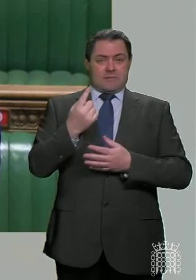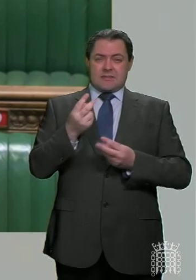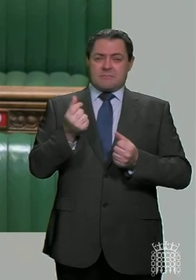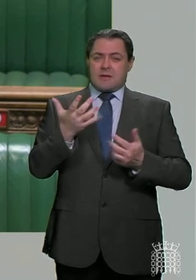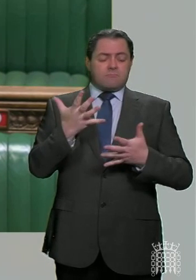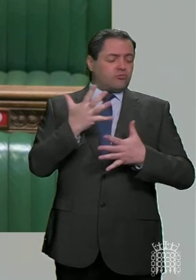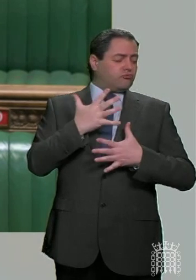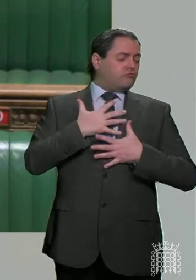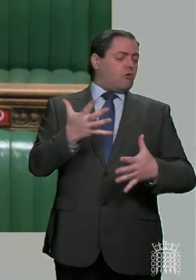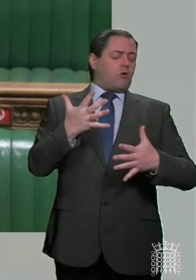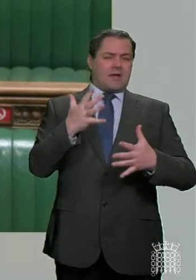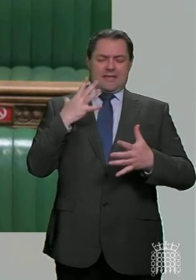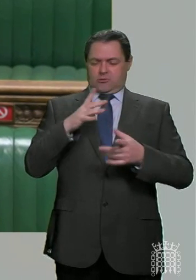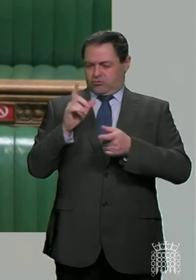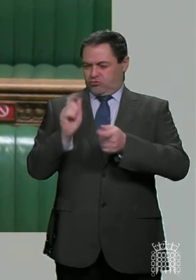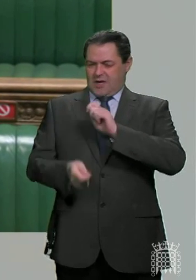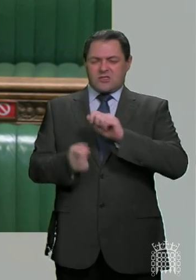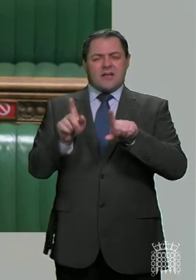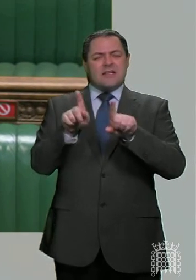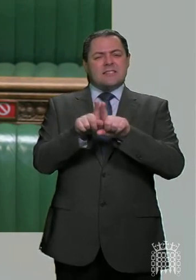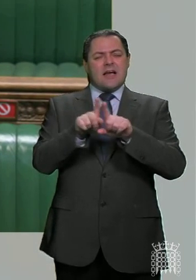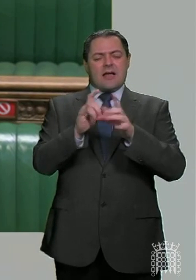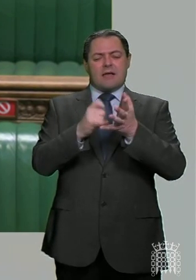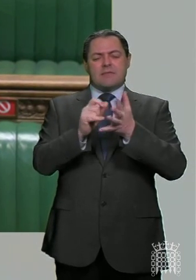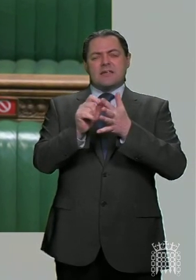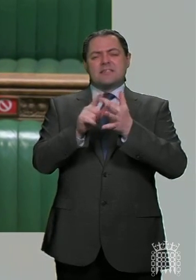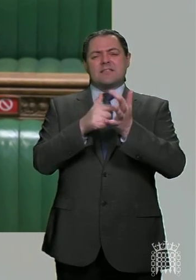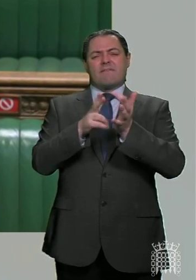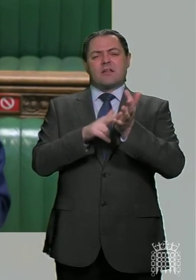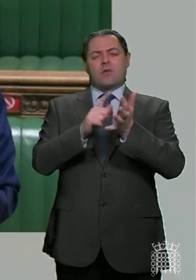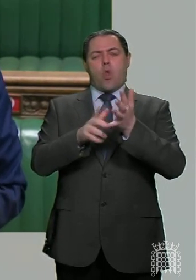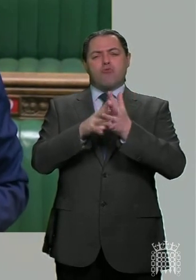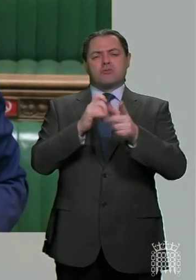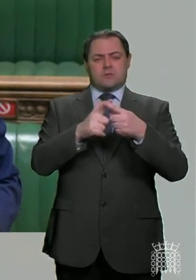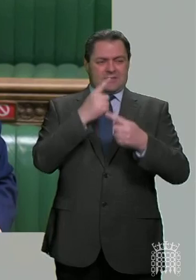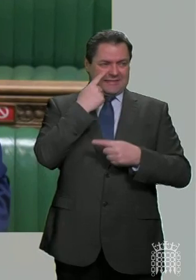The Stephen Lawrence case showed the poison of structural and institutional racism.